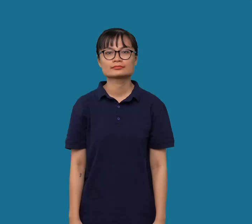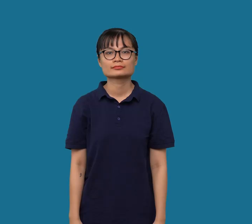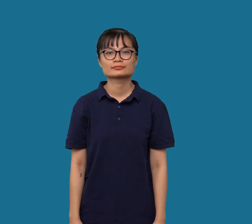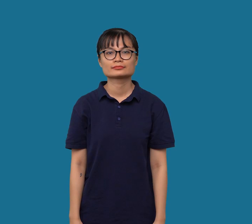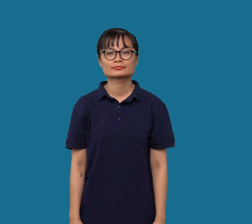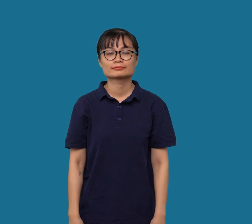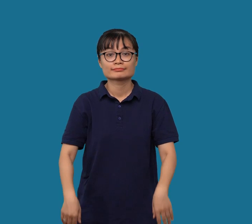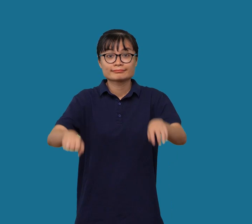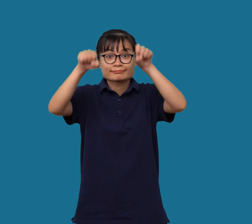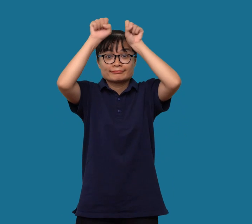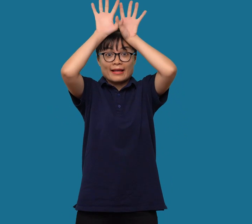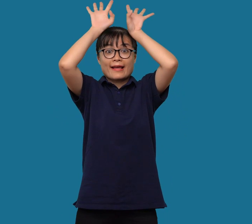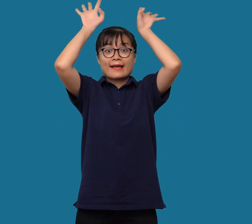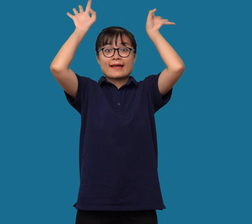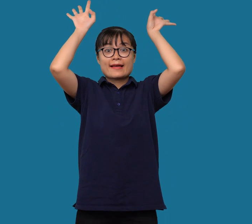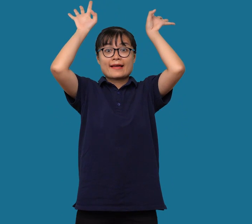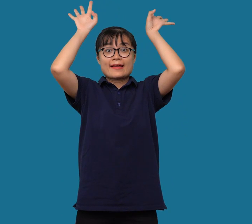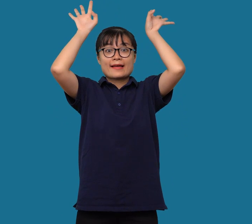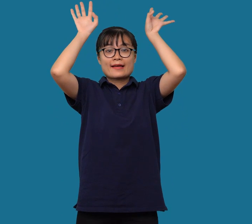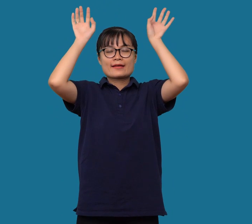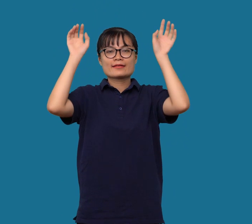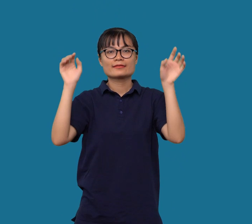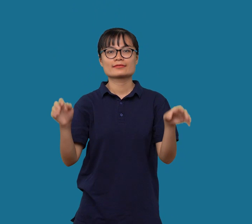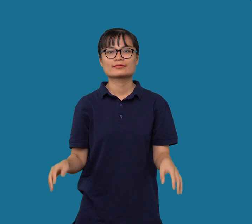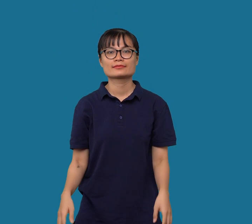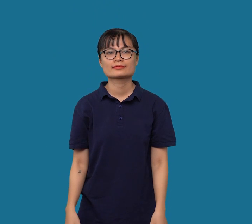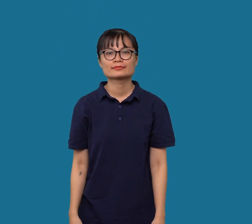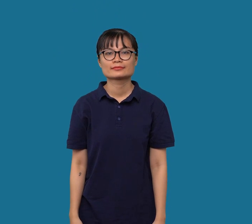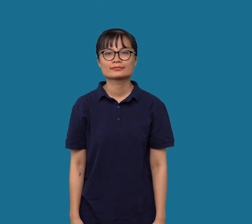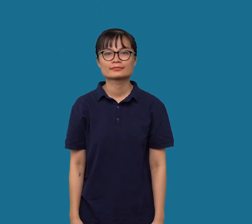tóc dựng đứng